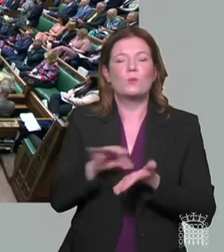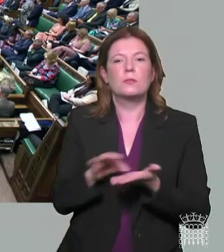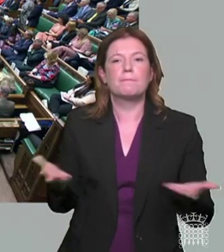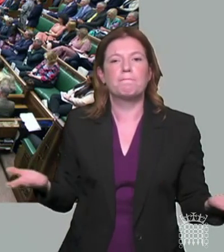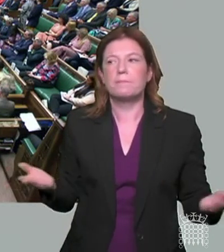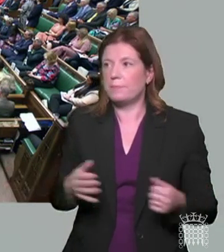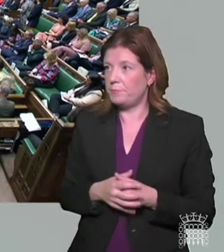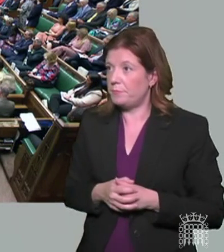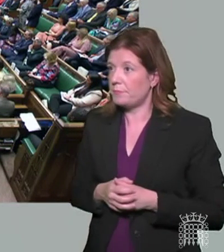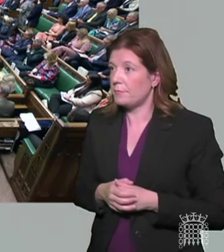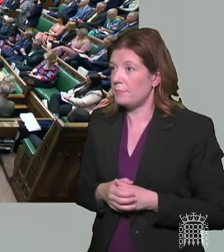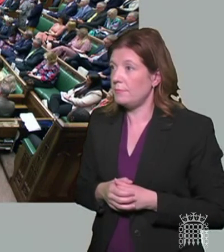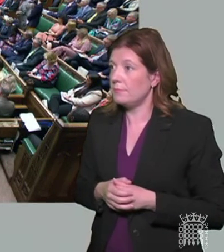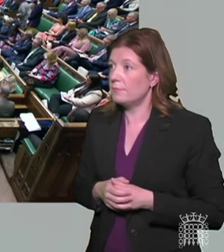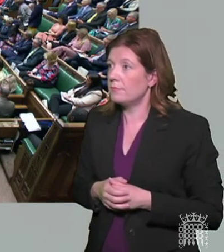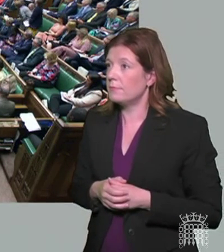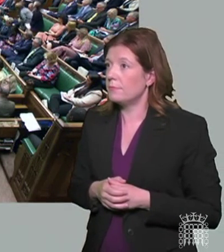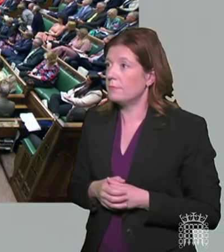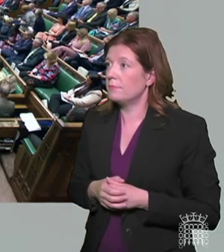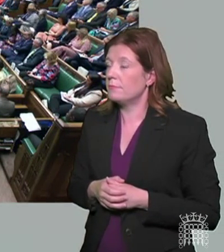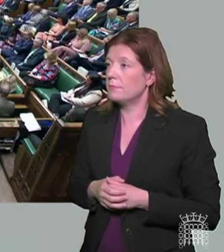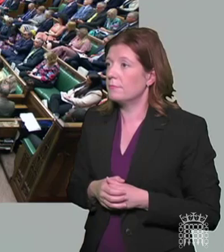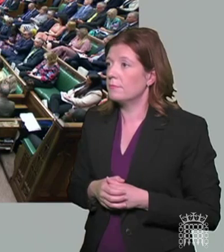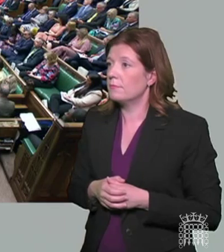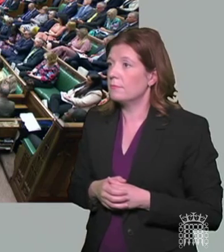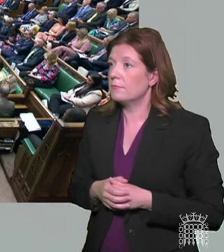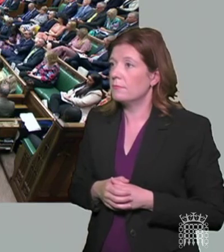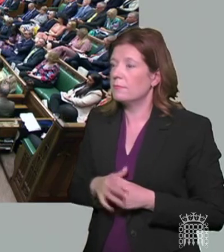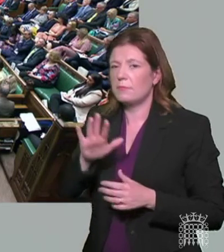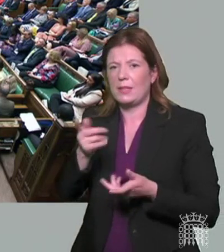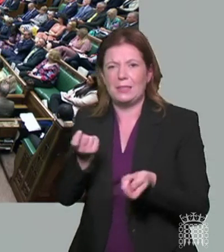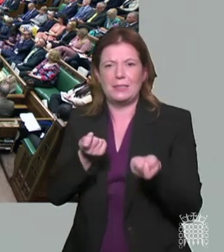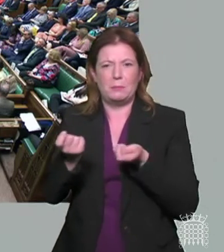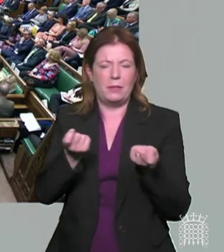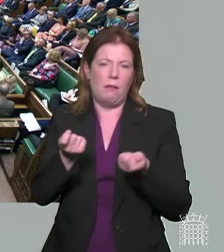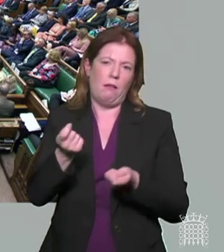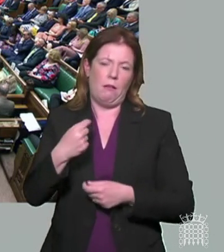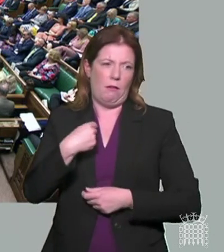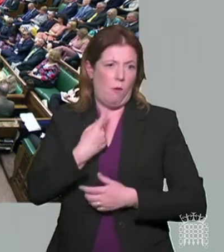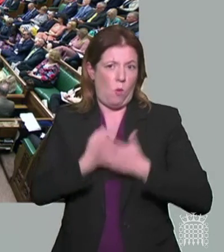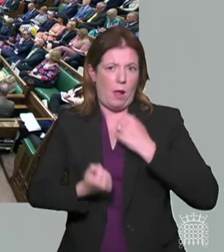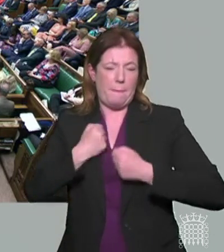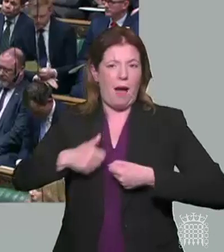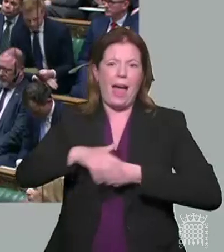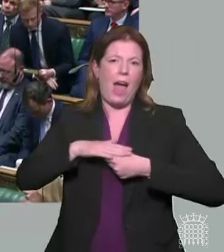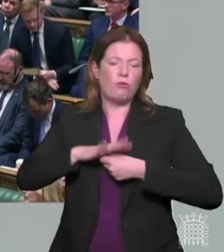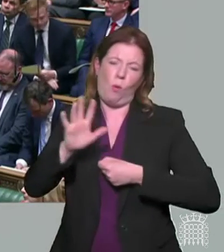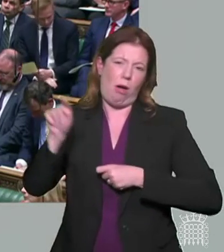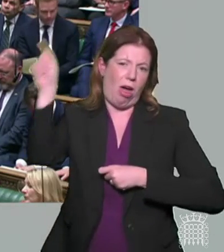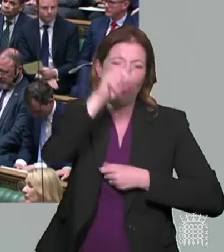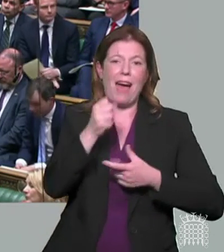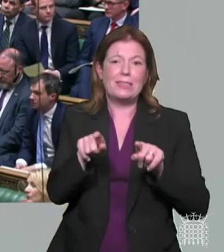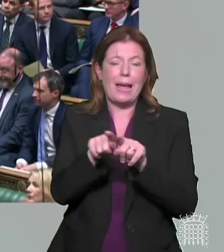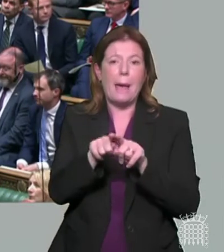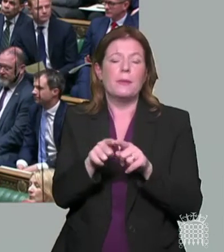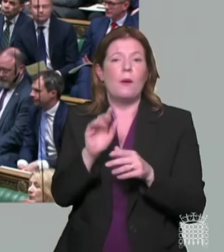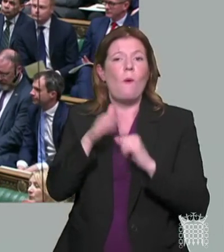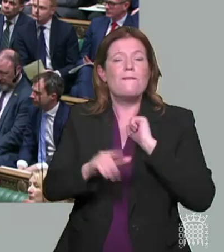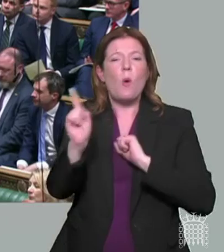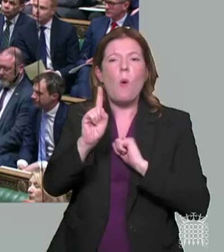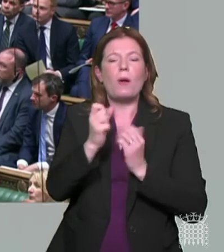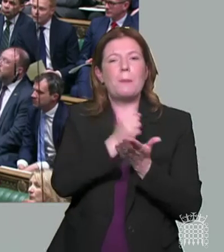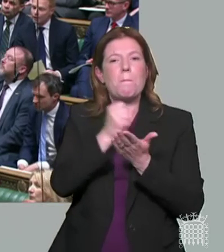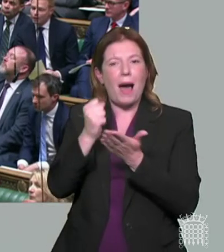I know that I am not alone in dealing with many constituents facing delays to renewing their passports and driving licences.